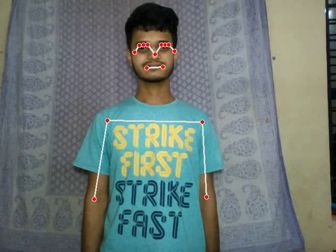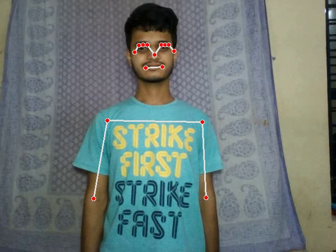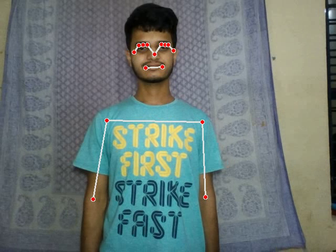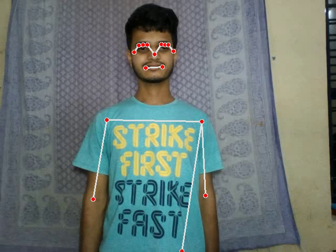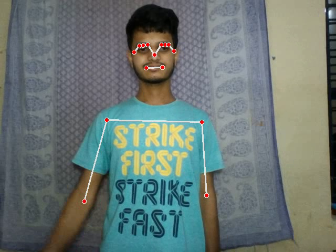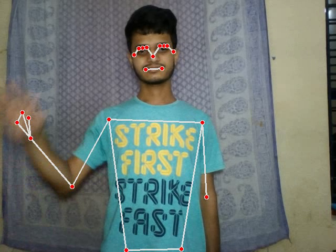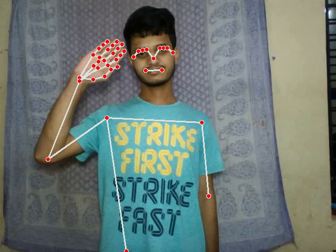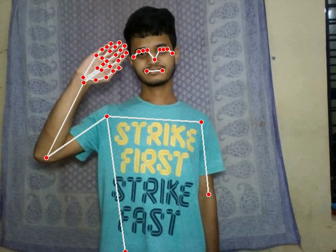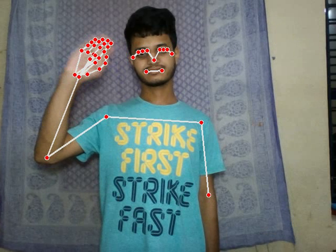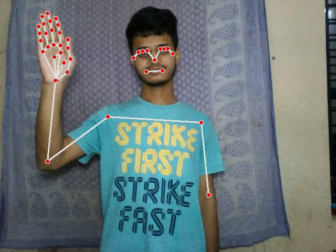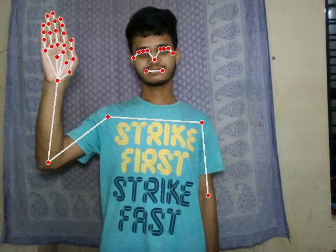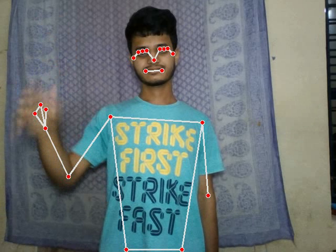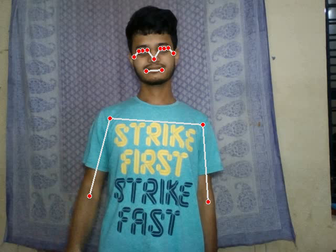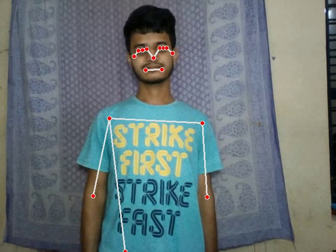hello